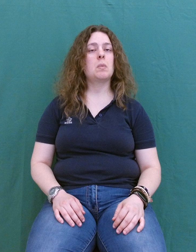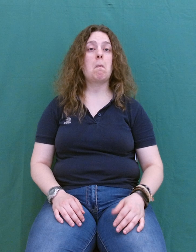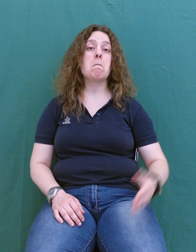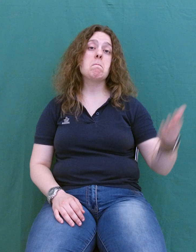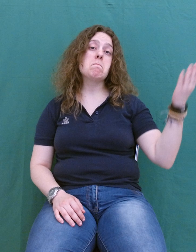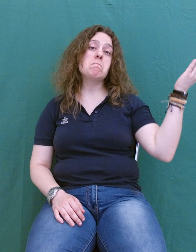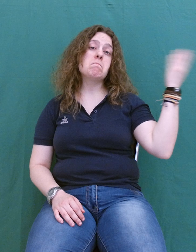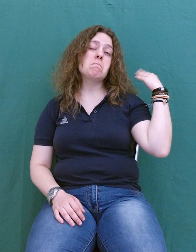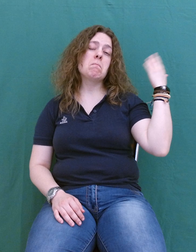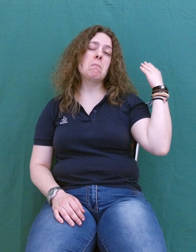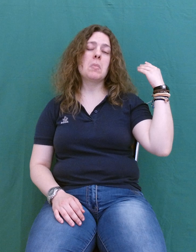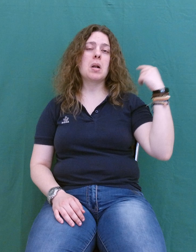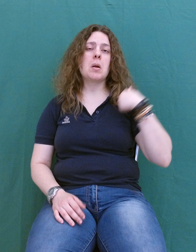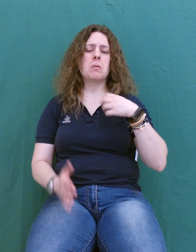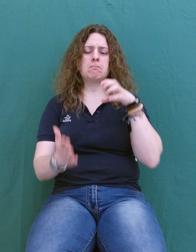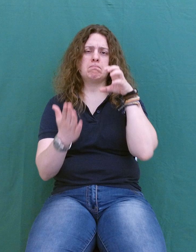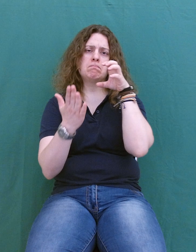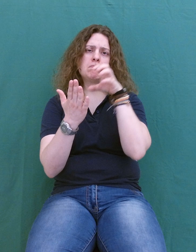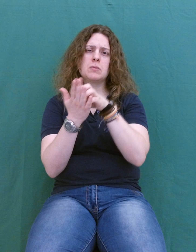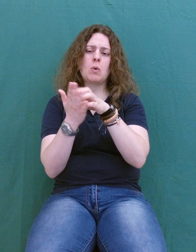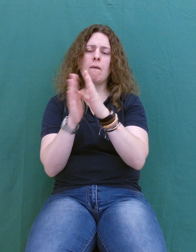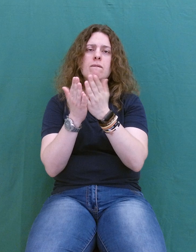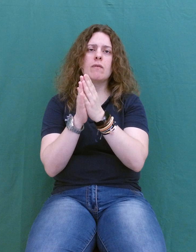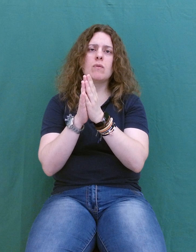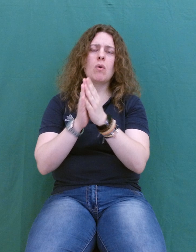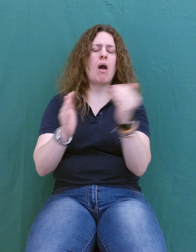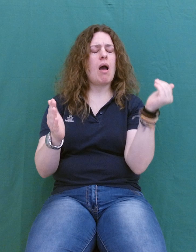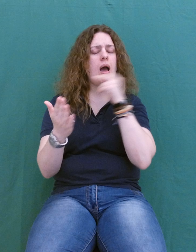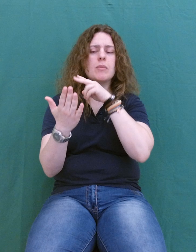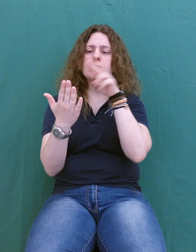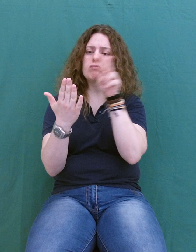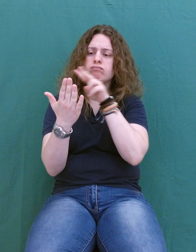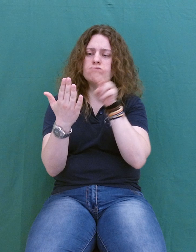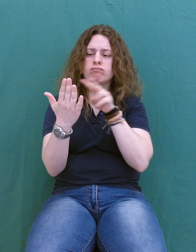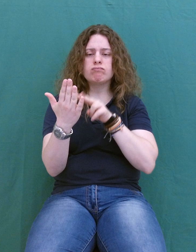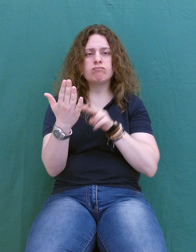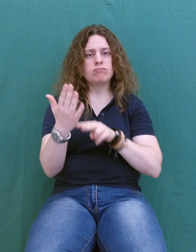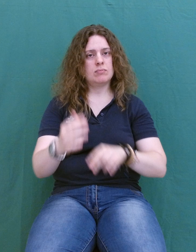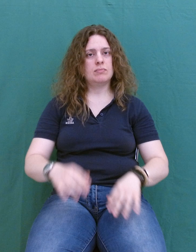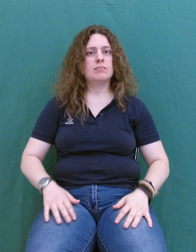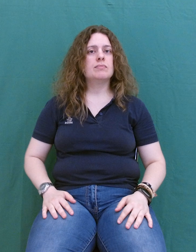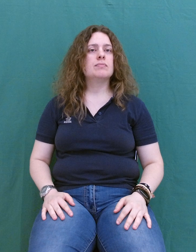ΠΑΛΙΑ ΕΓΩ ΚΕΙΜΕΝΟ ΒΙΒΛΙΟ ΑΜΕΣΩΣ ΔΙΑΒΑΖΩ